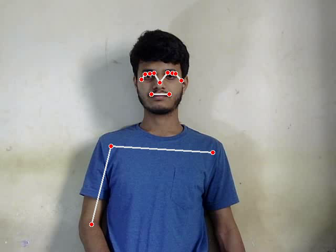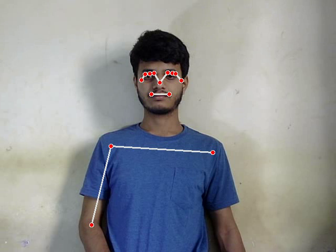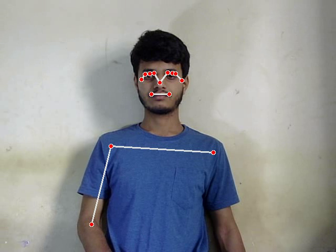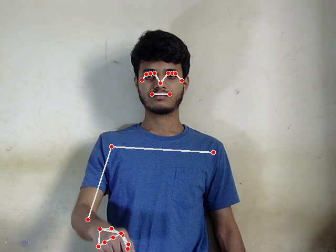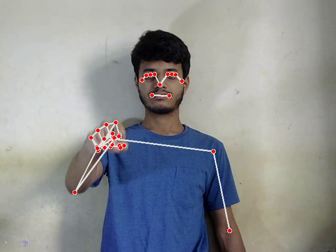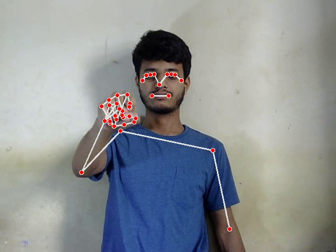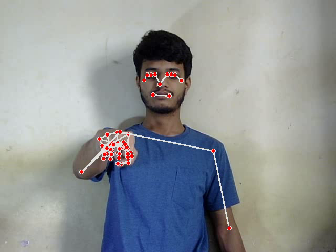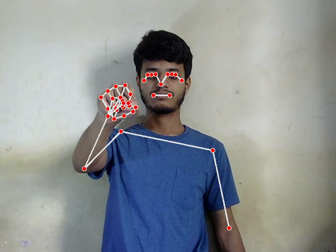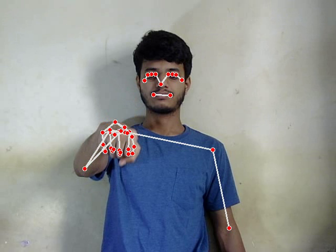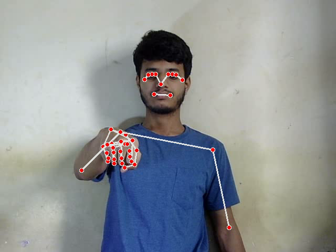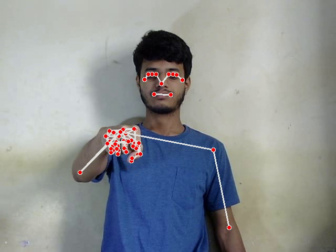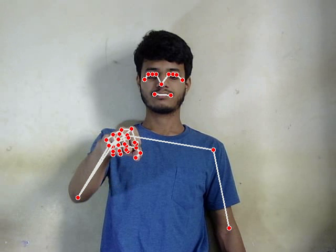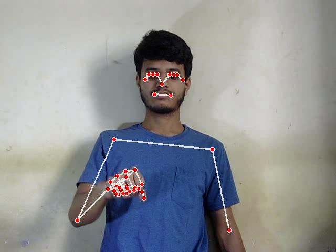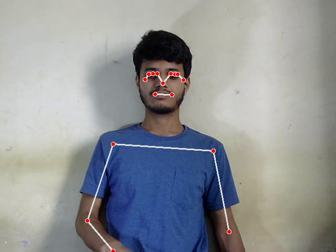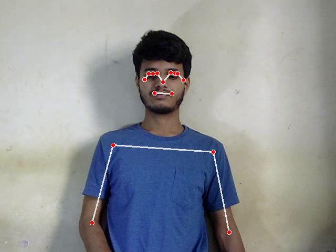yes